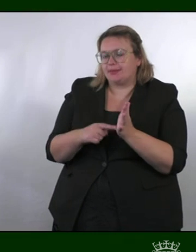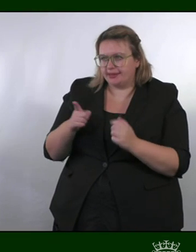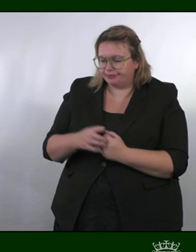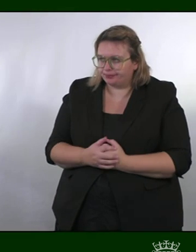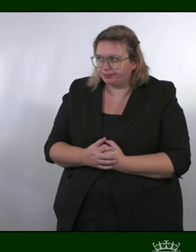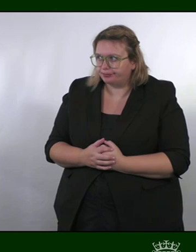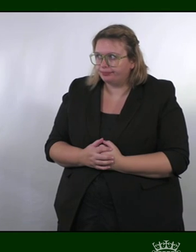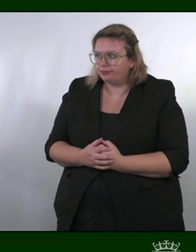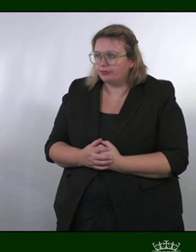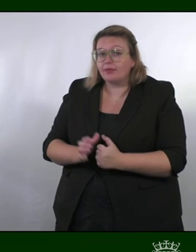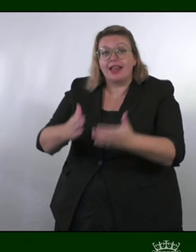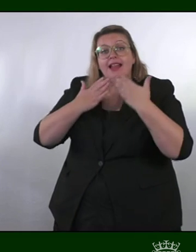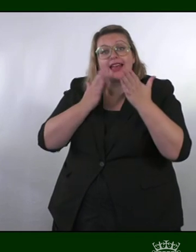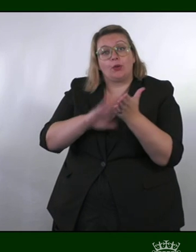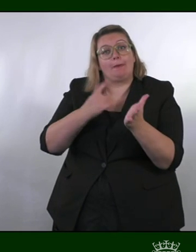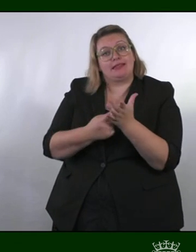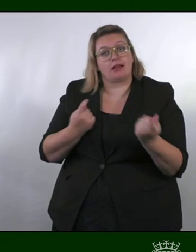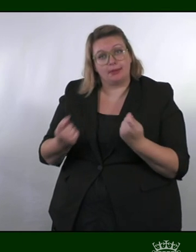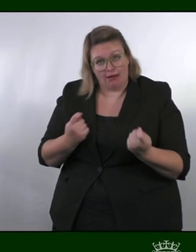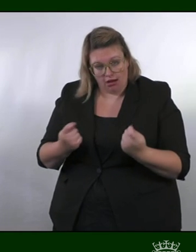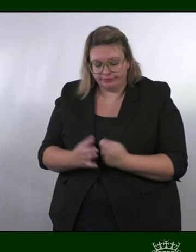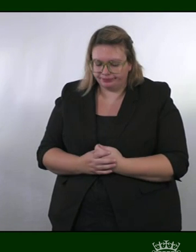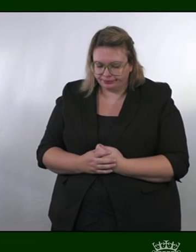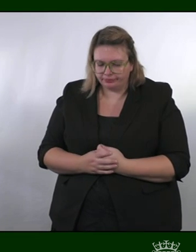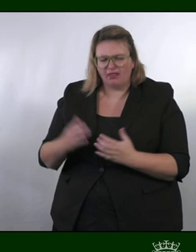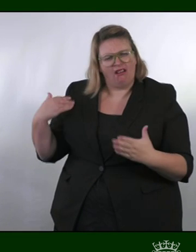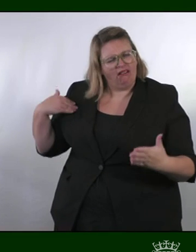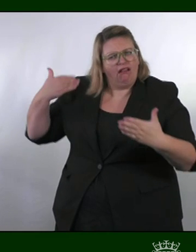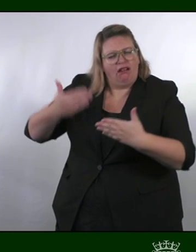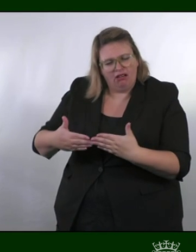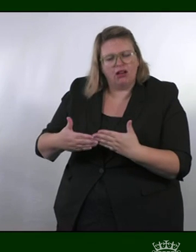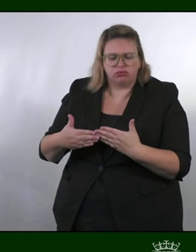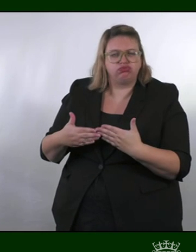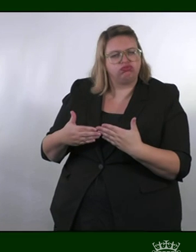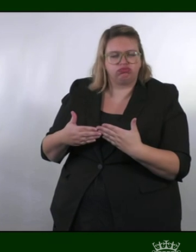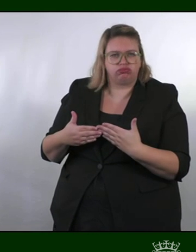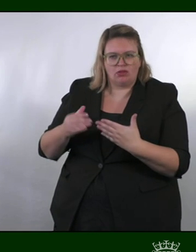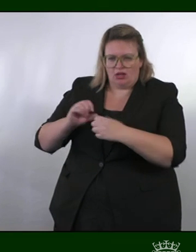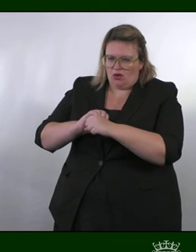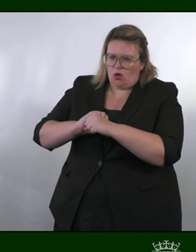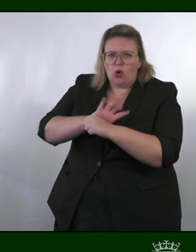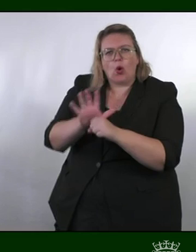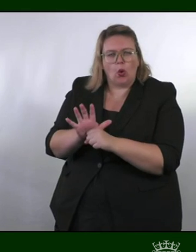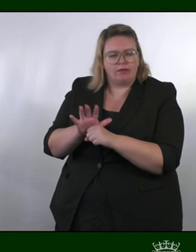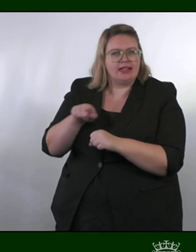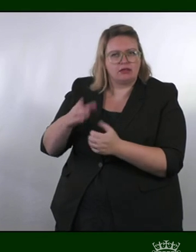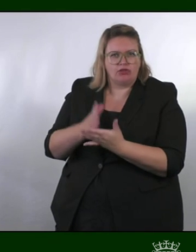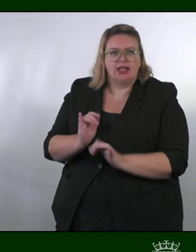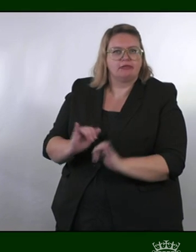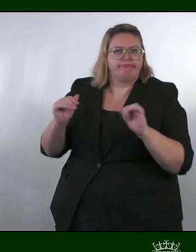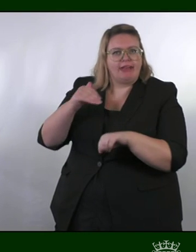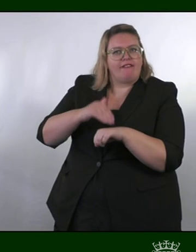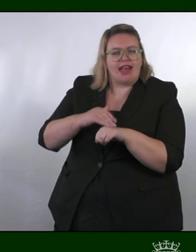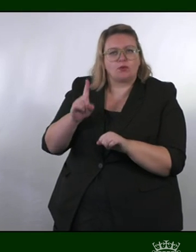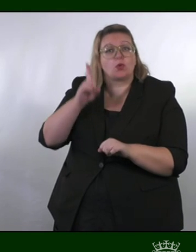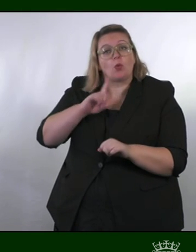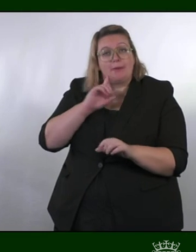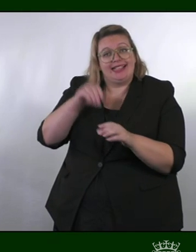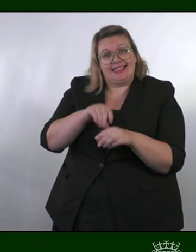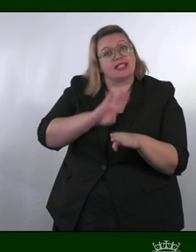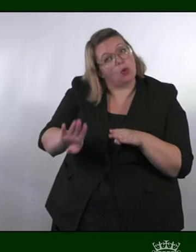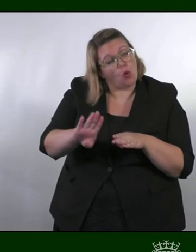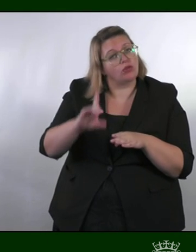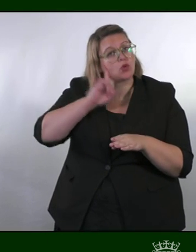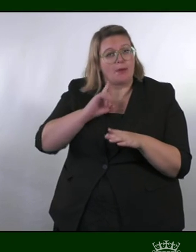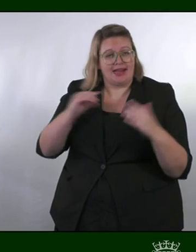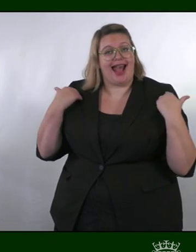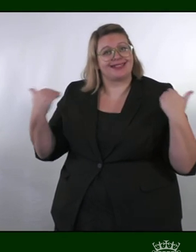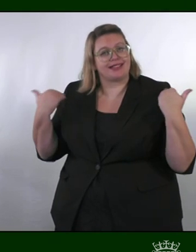After recent positive progress, covid has disproportionately and adversely affected participation levels in female sport and physical activity.